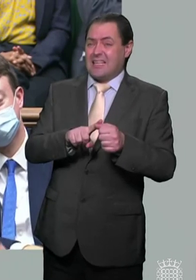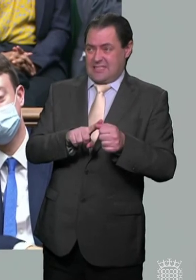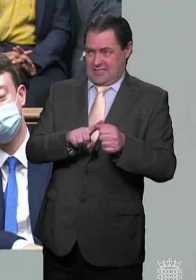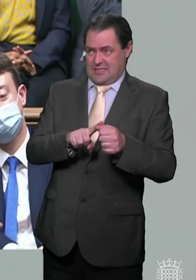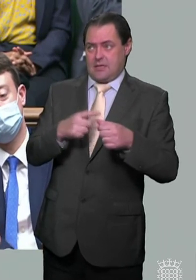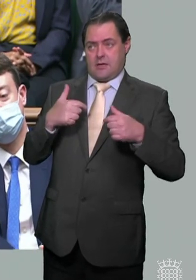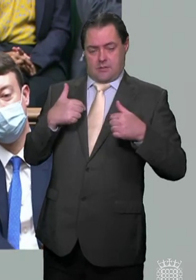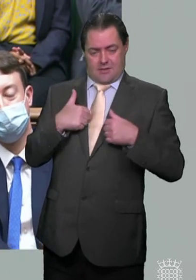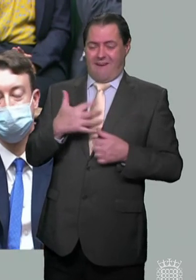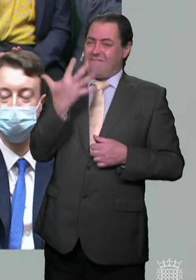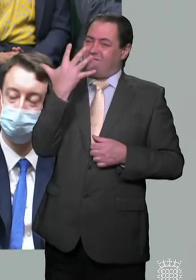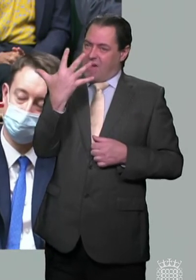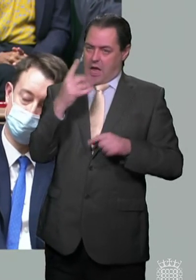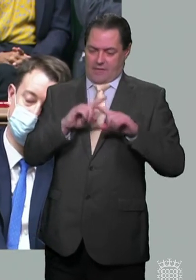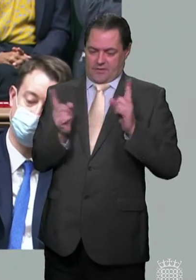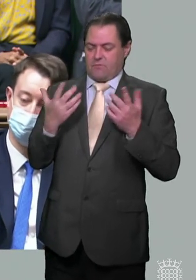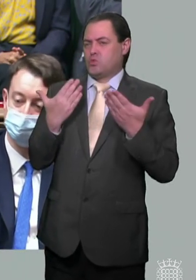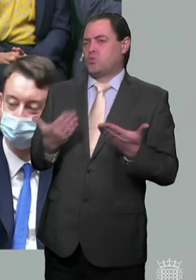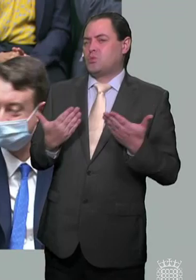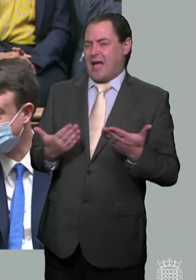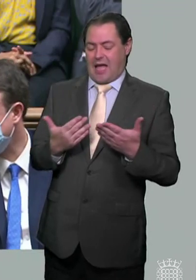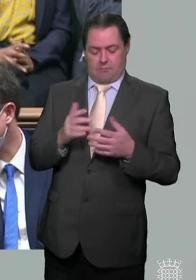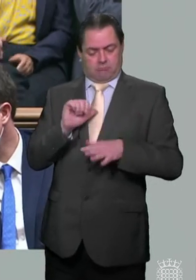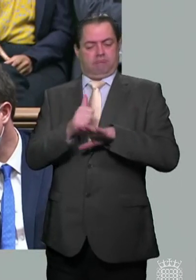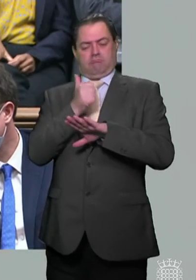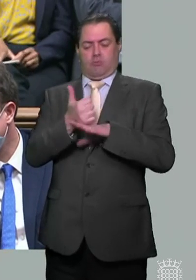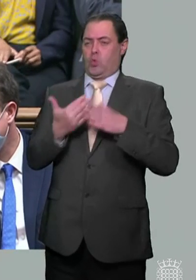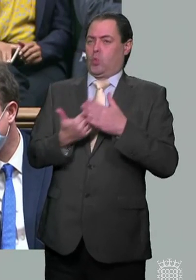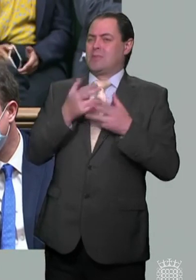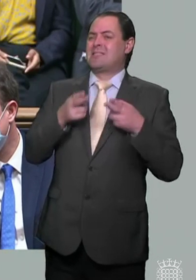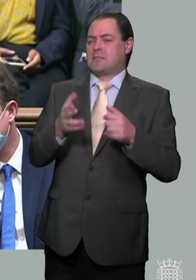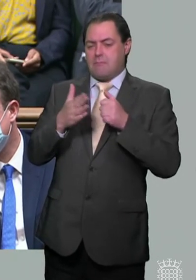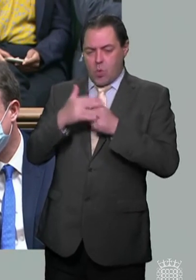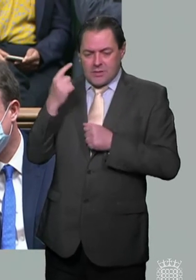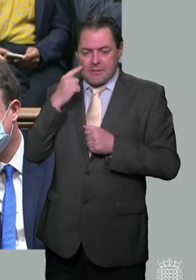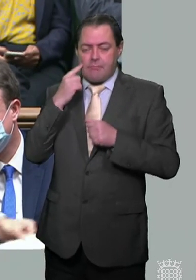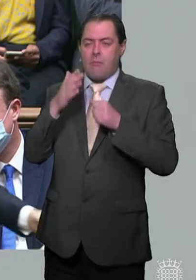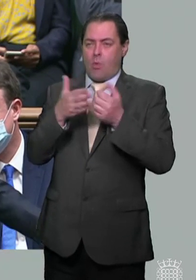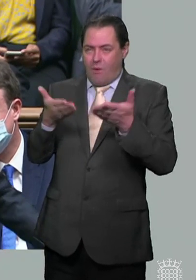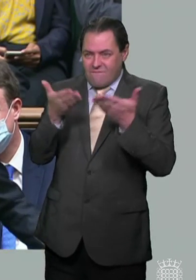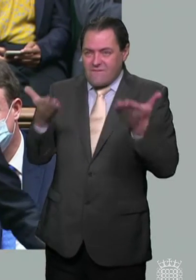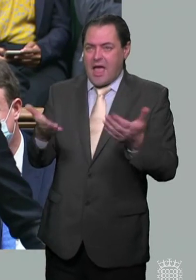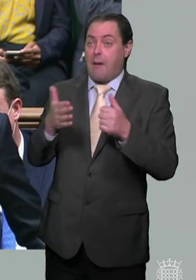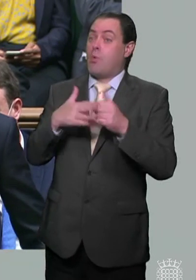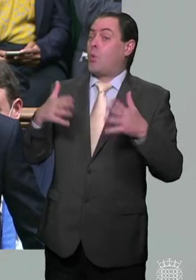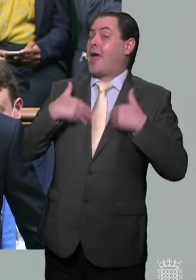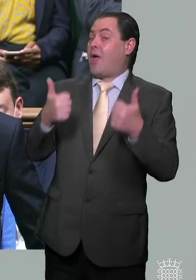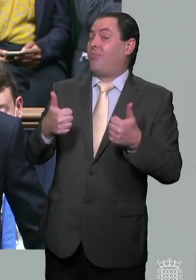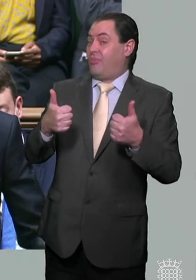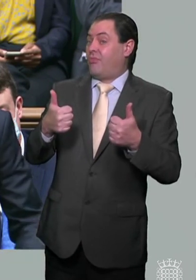We are taking five steps today to create a system that is simpler, fairer, and healthier.